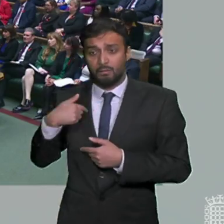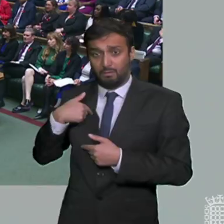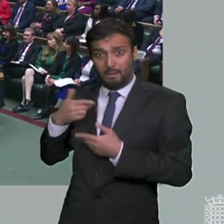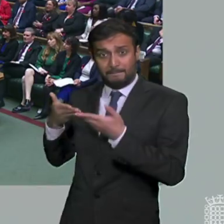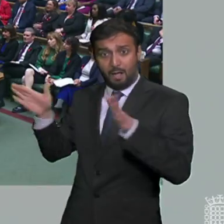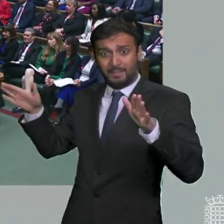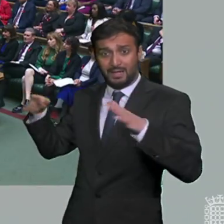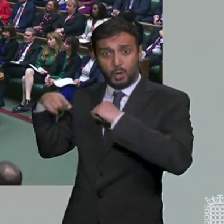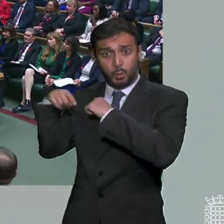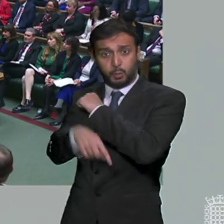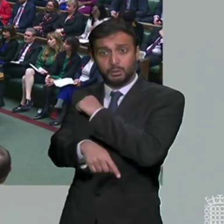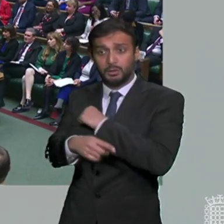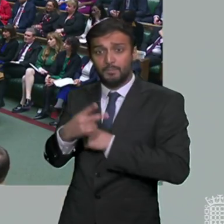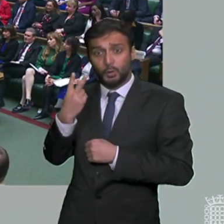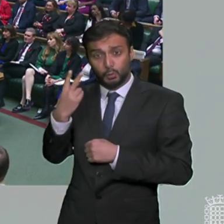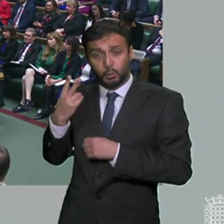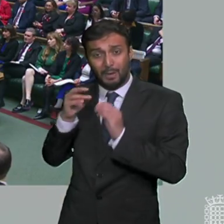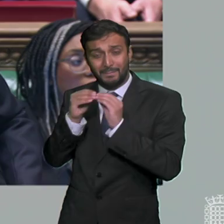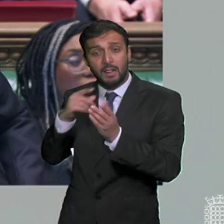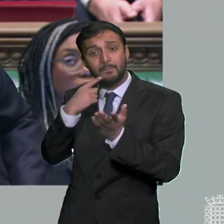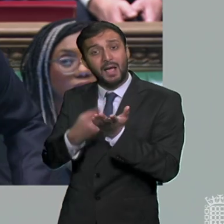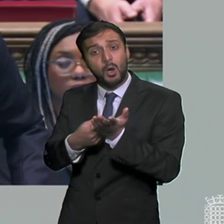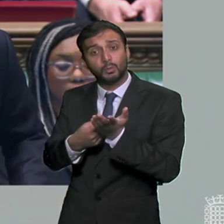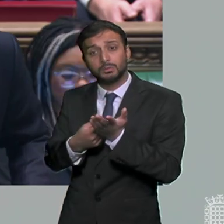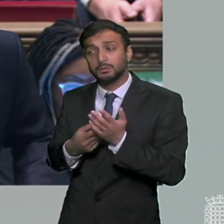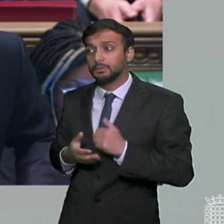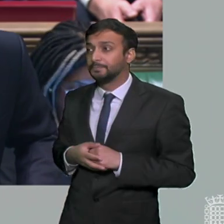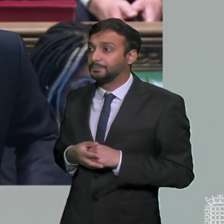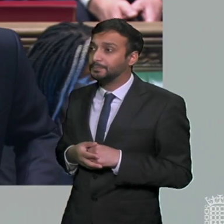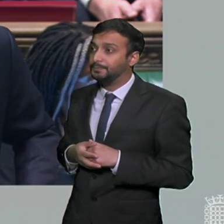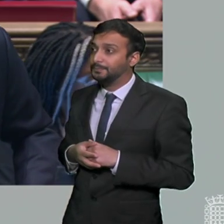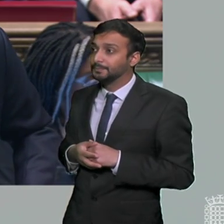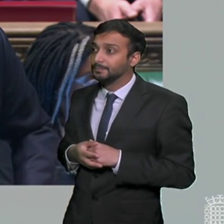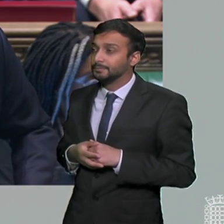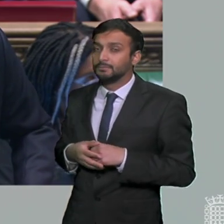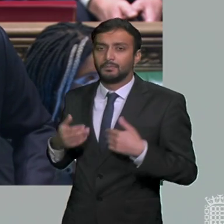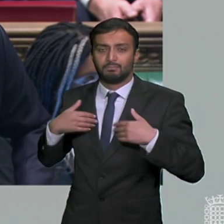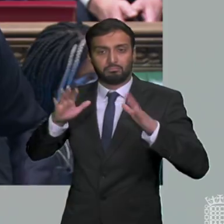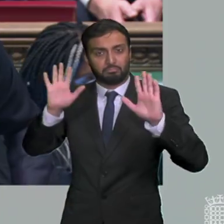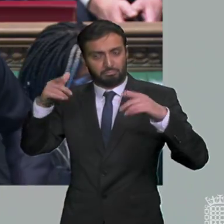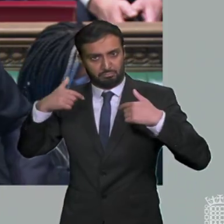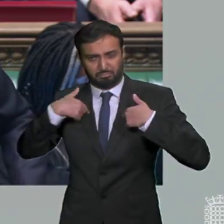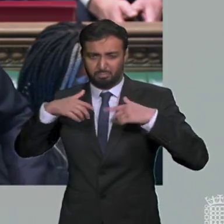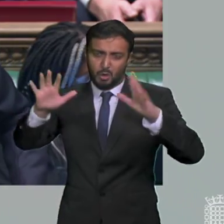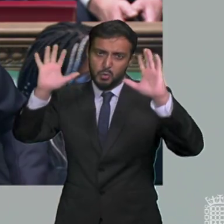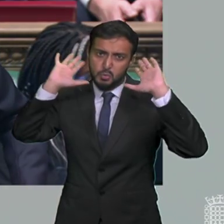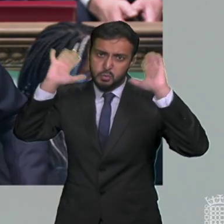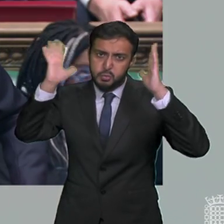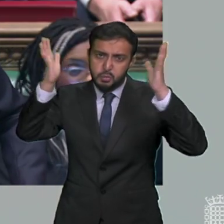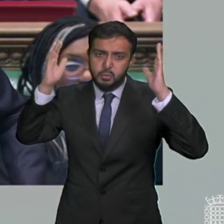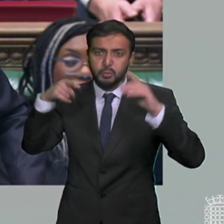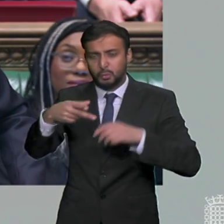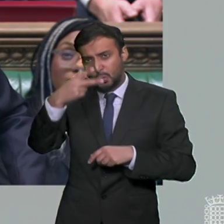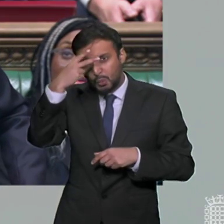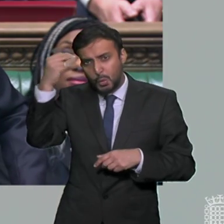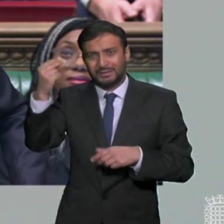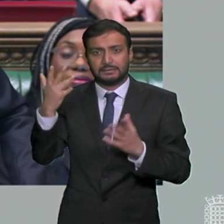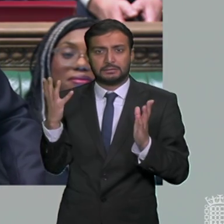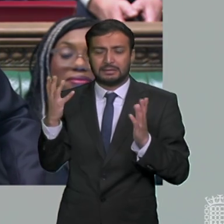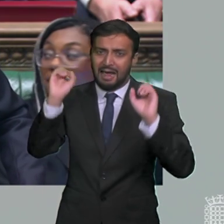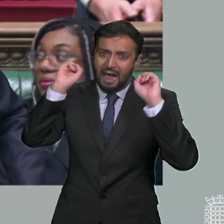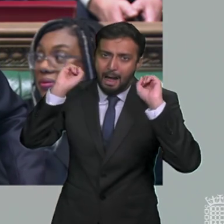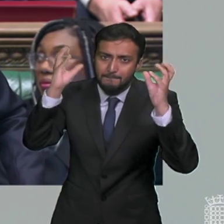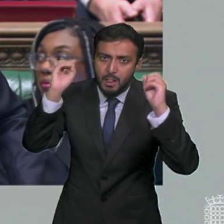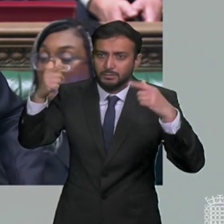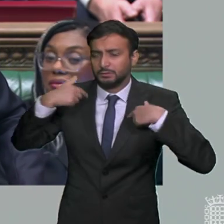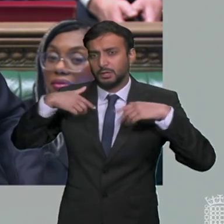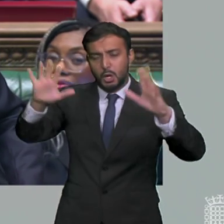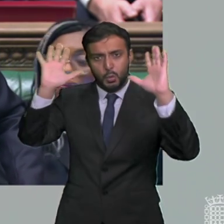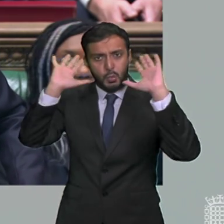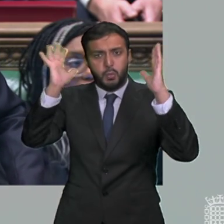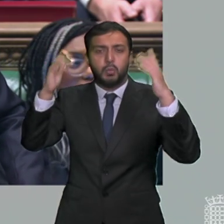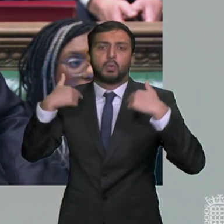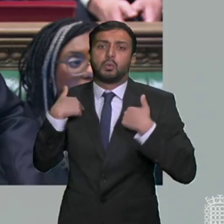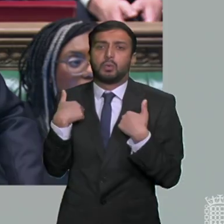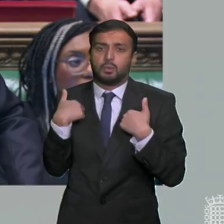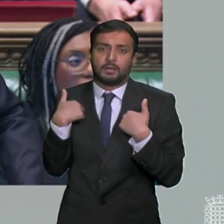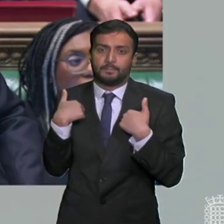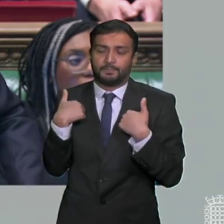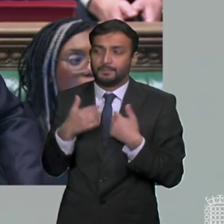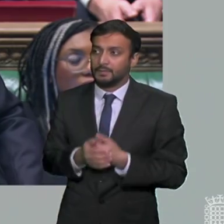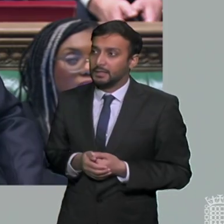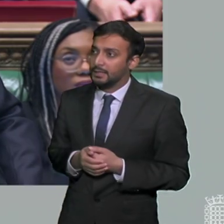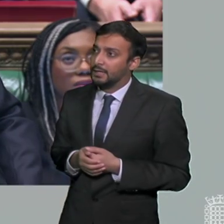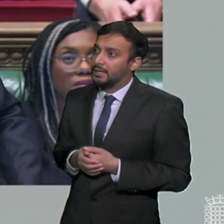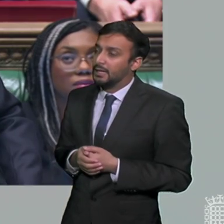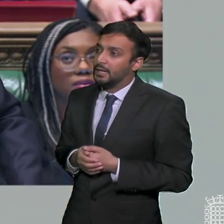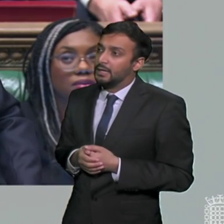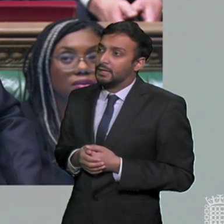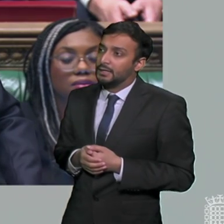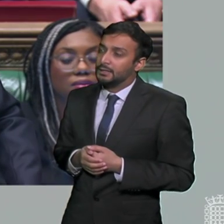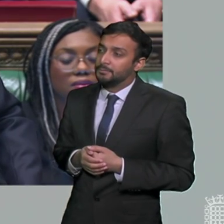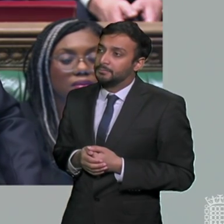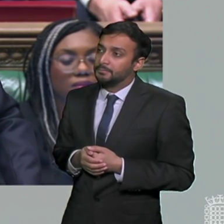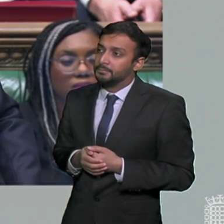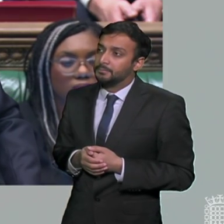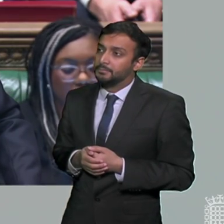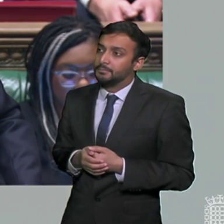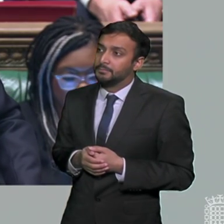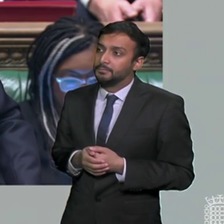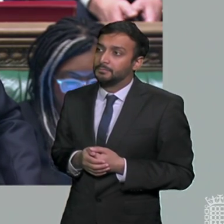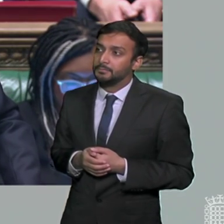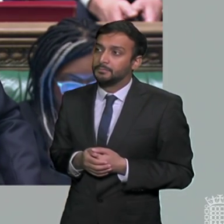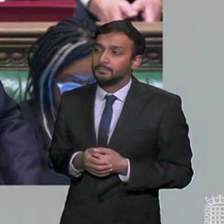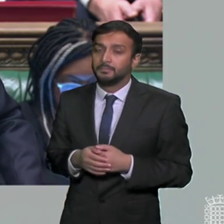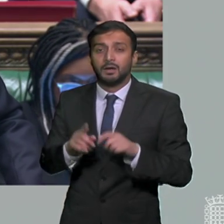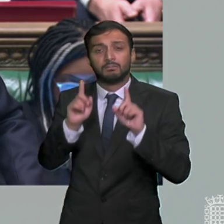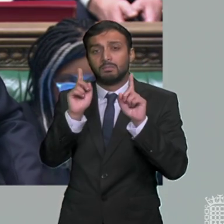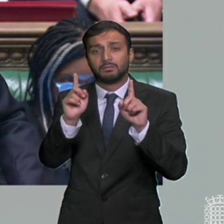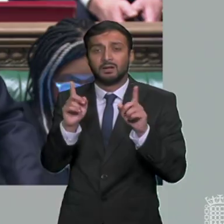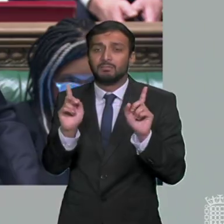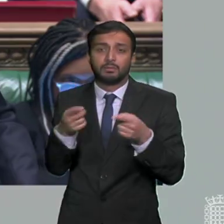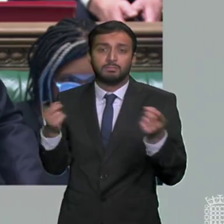I have nothing but admiration and gratitude for our nurses for all the work they do, but it is simply unreasonable and unaffordable to have a 19% pay rise.